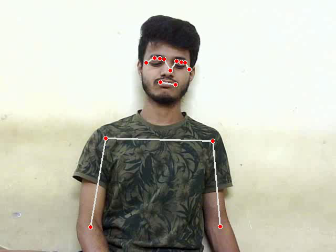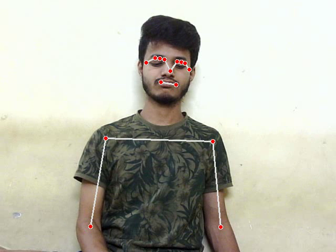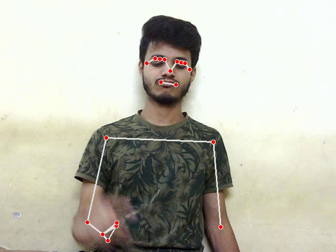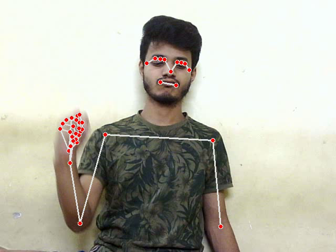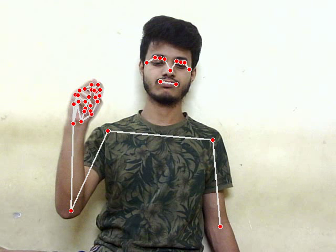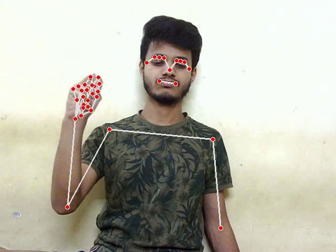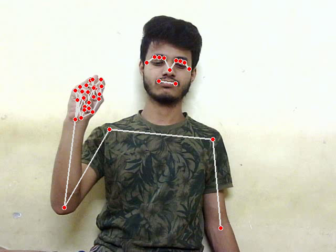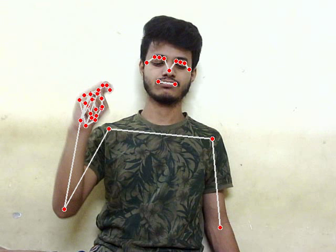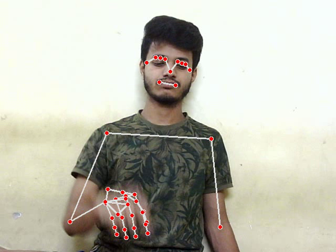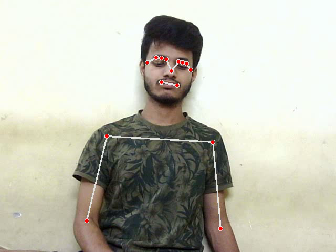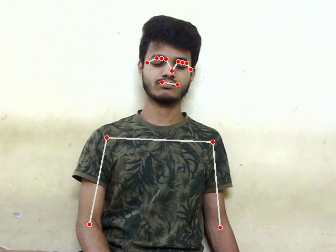bathroom